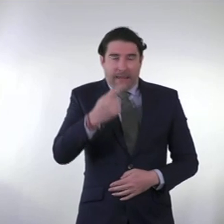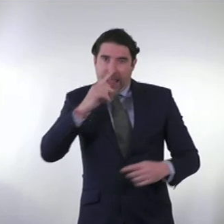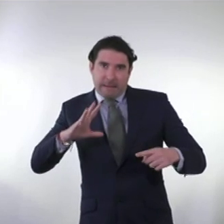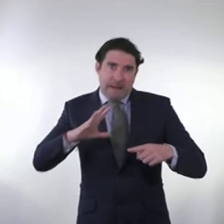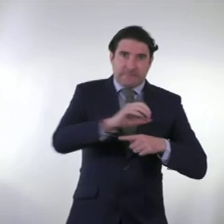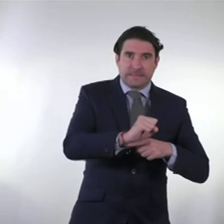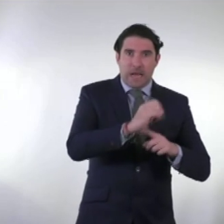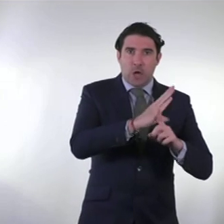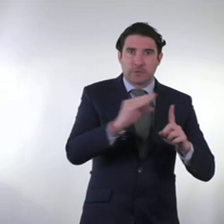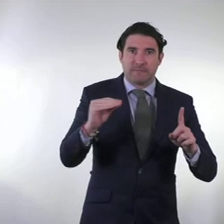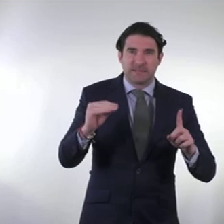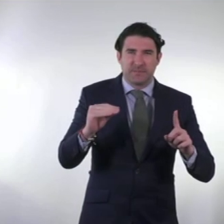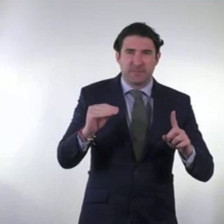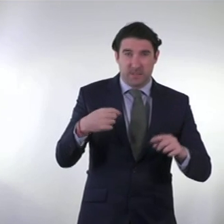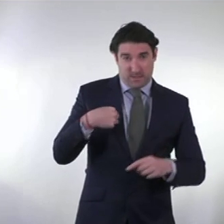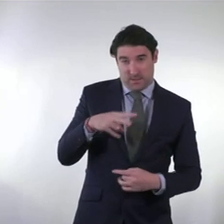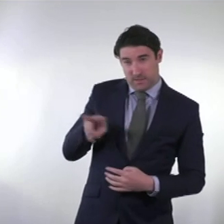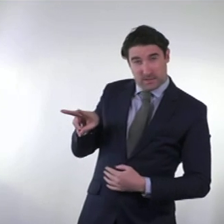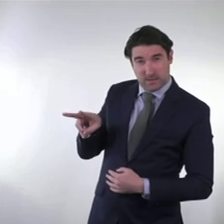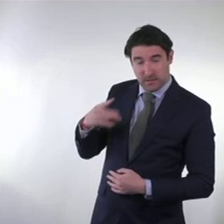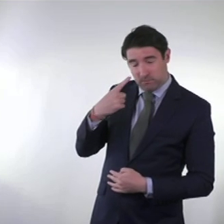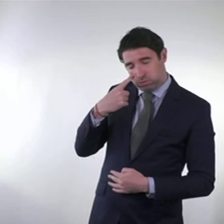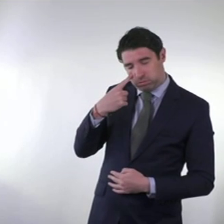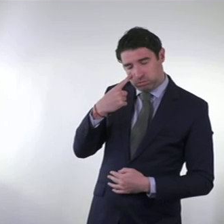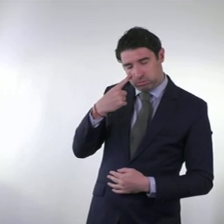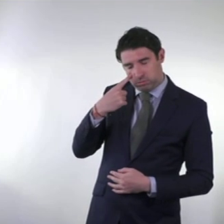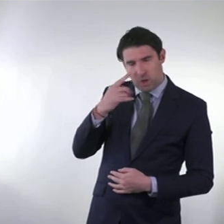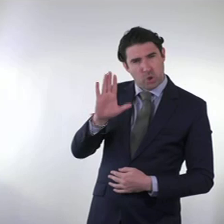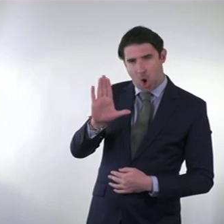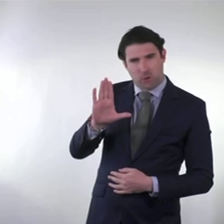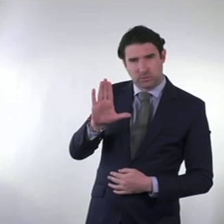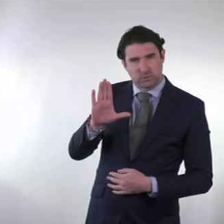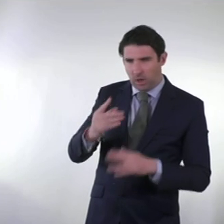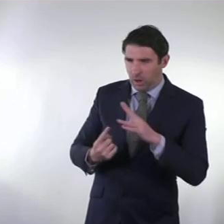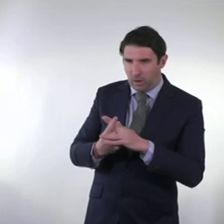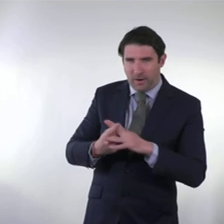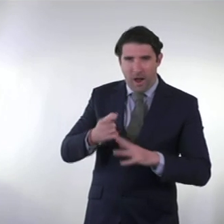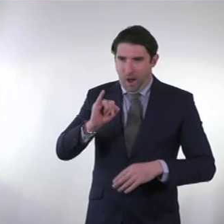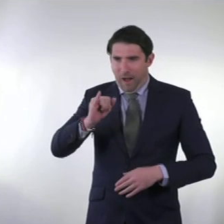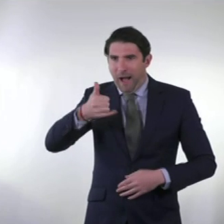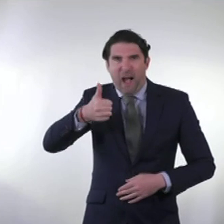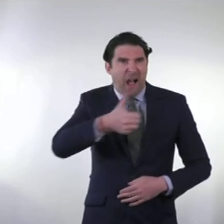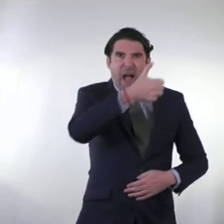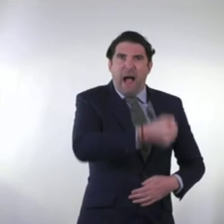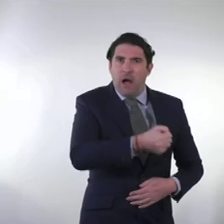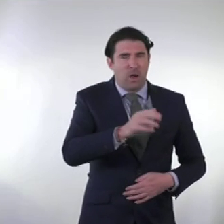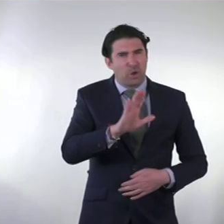We see this as a moment for the nation to come together, and that is what we are doing.